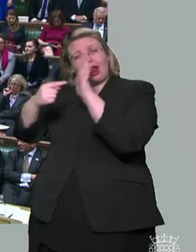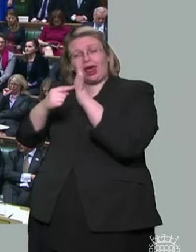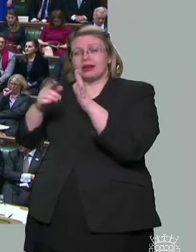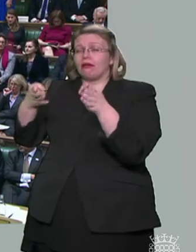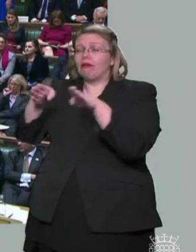I am very happy